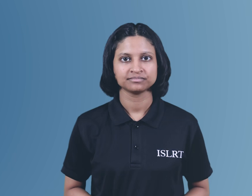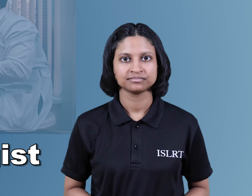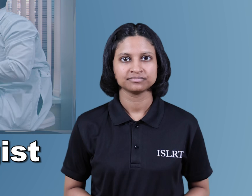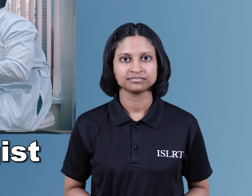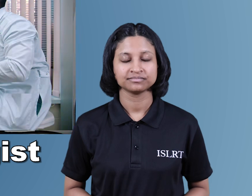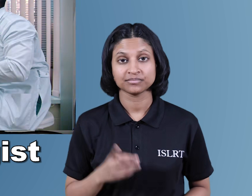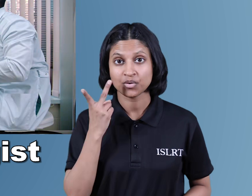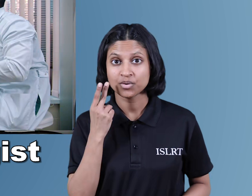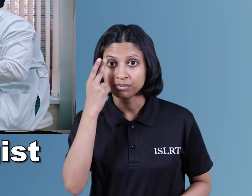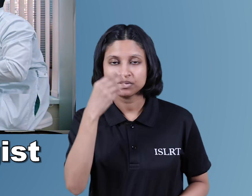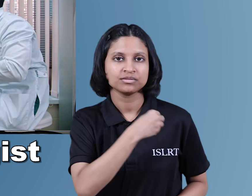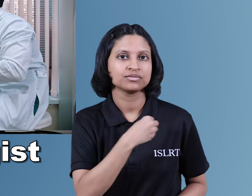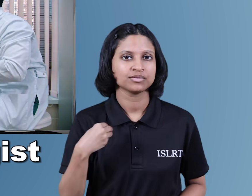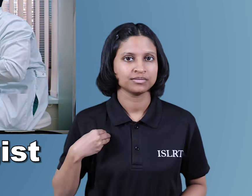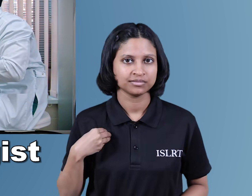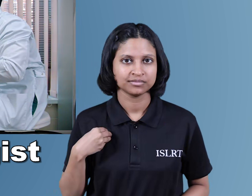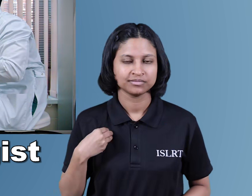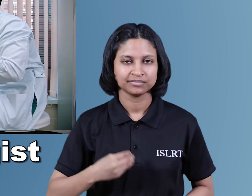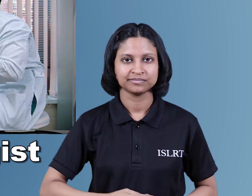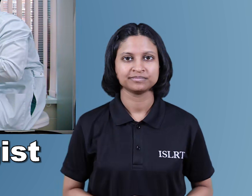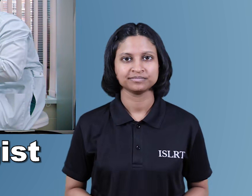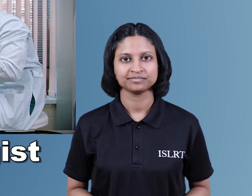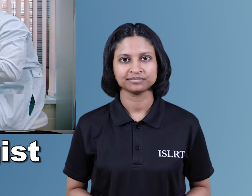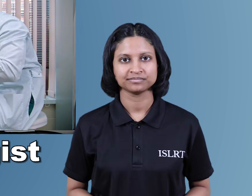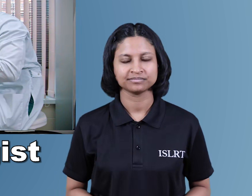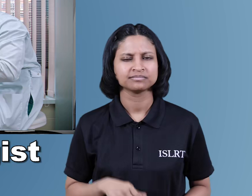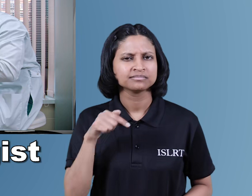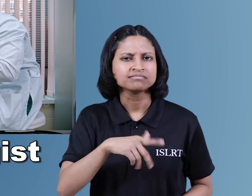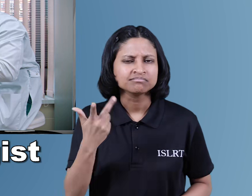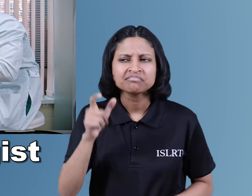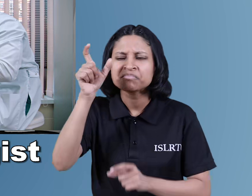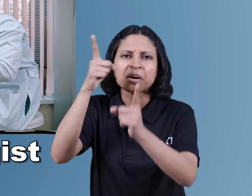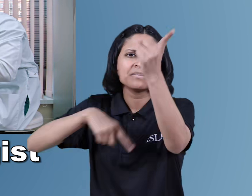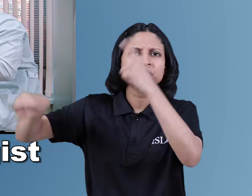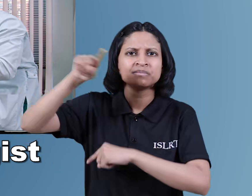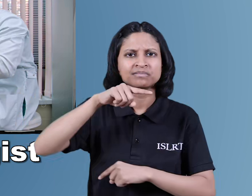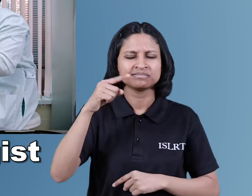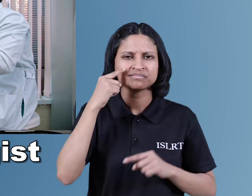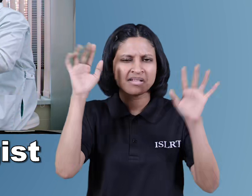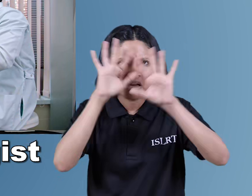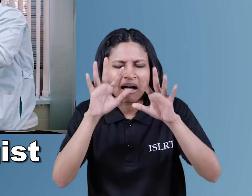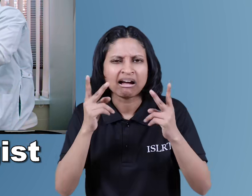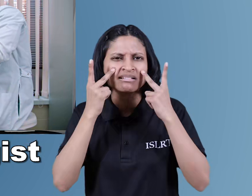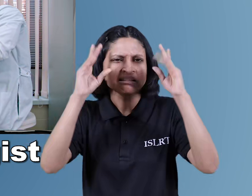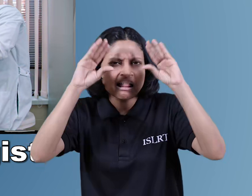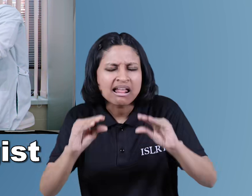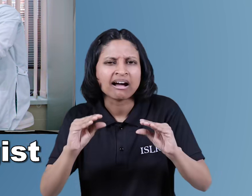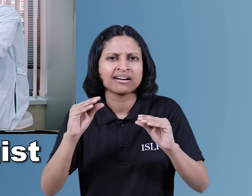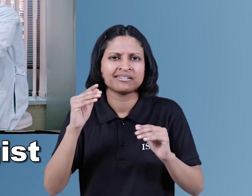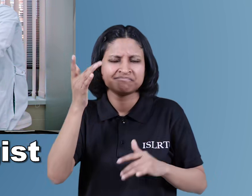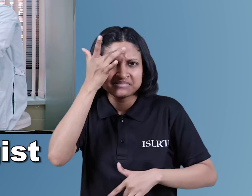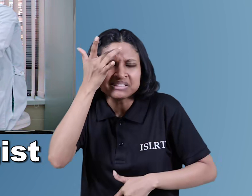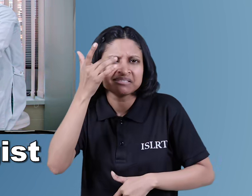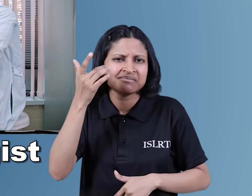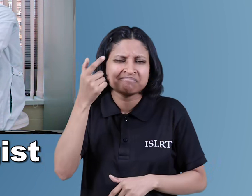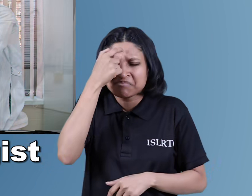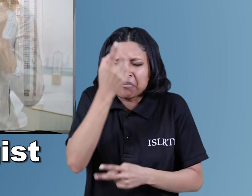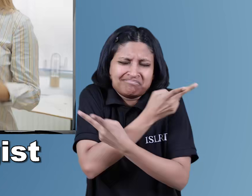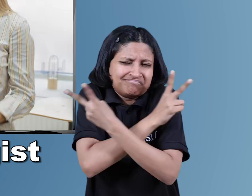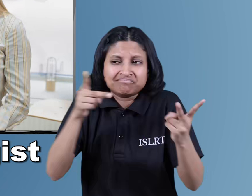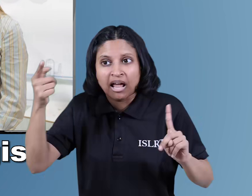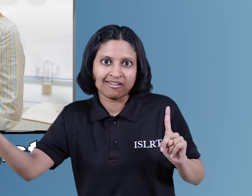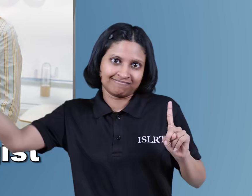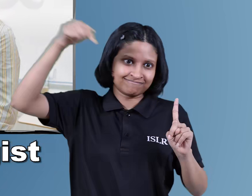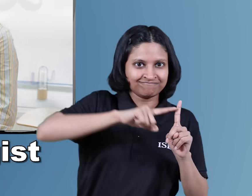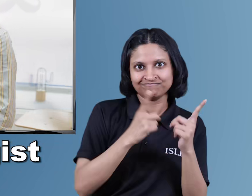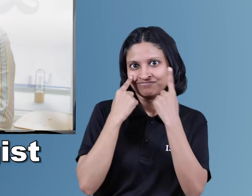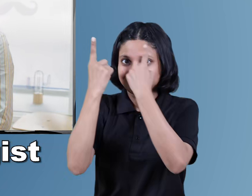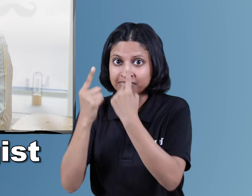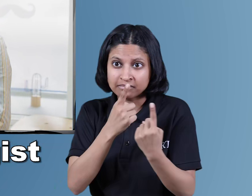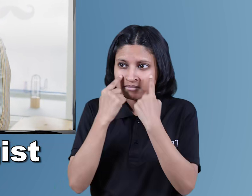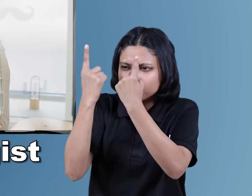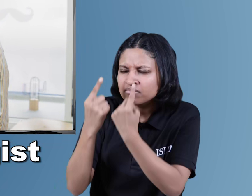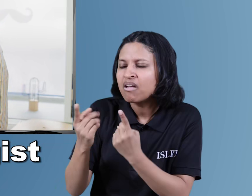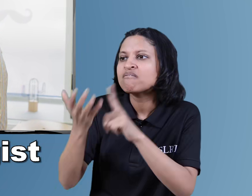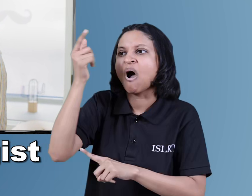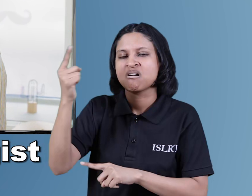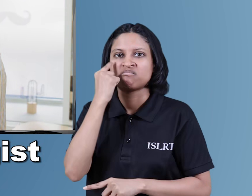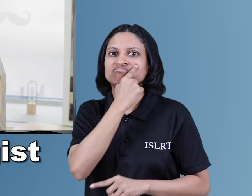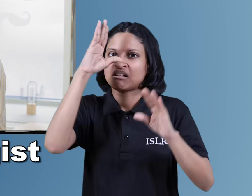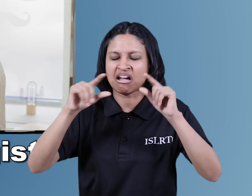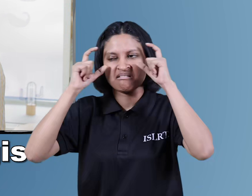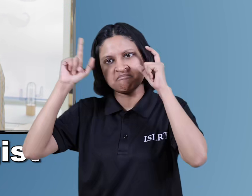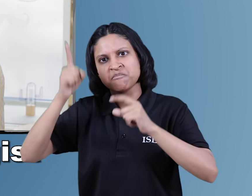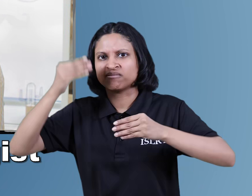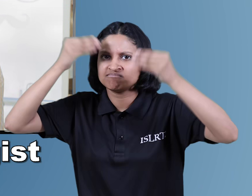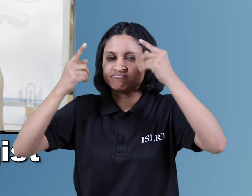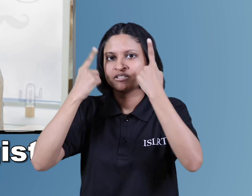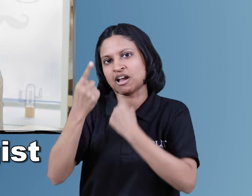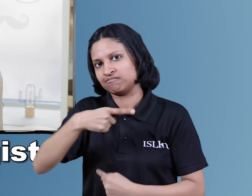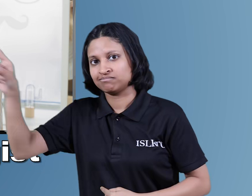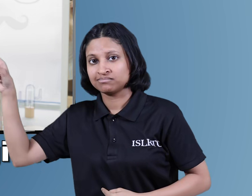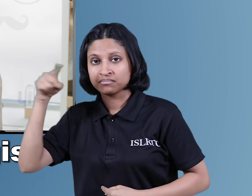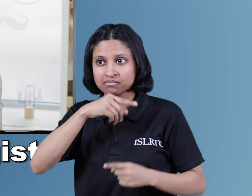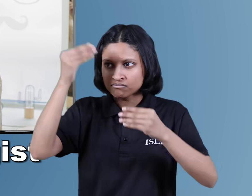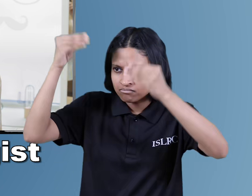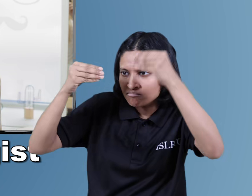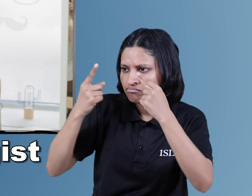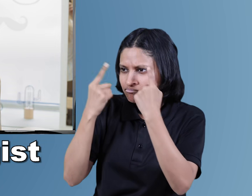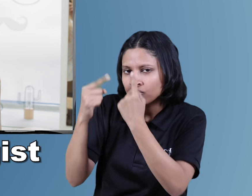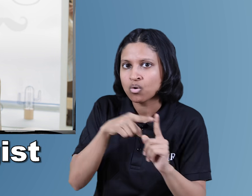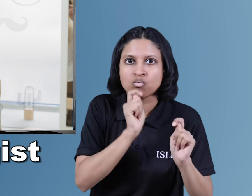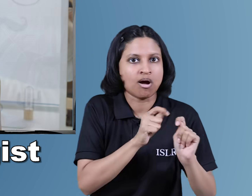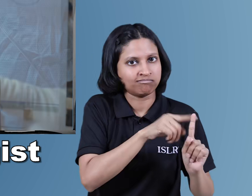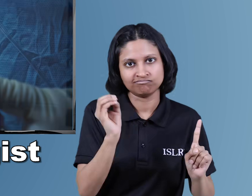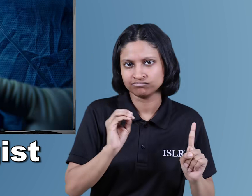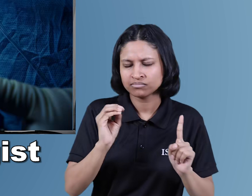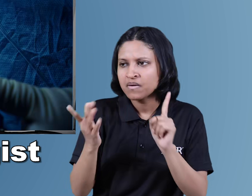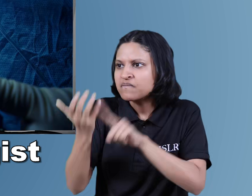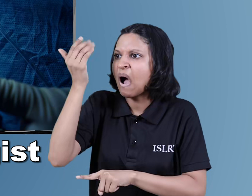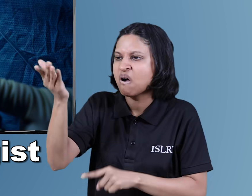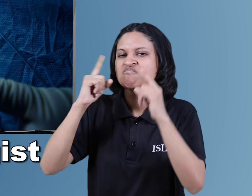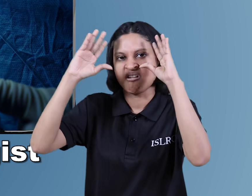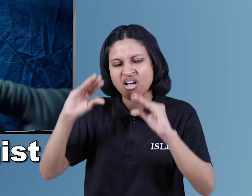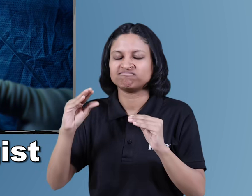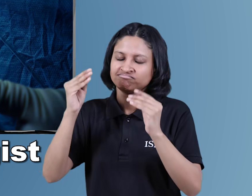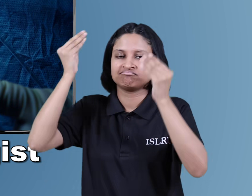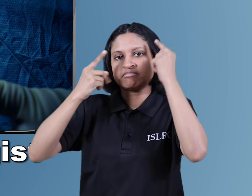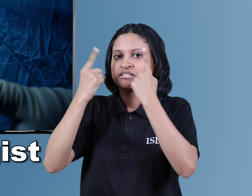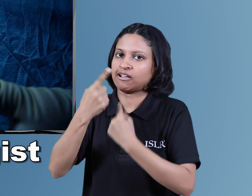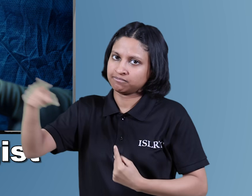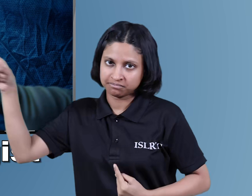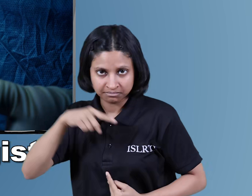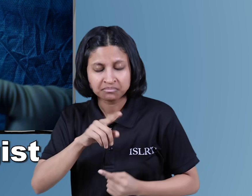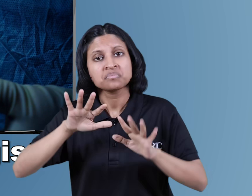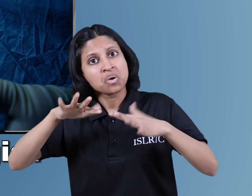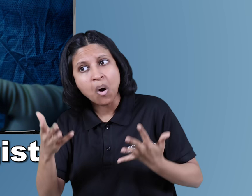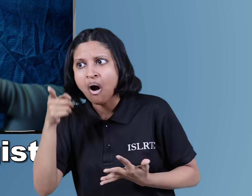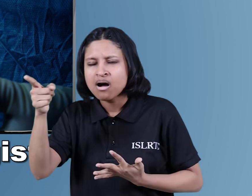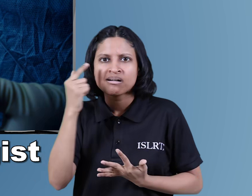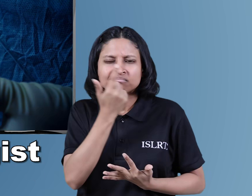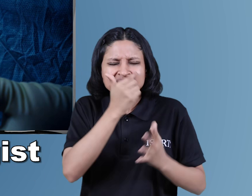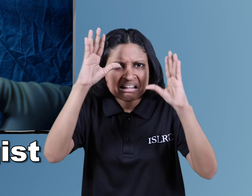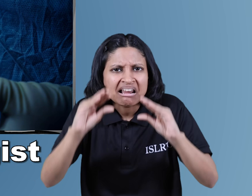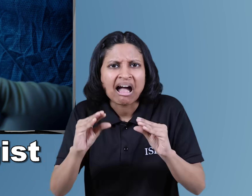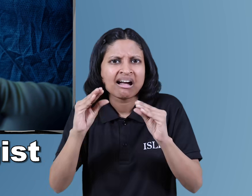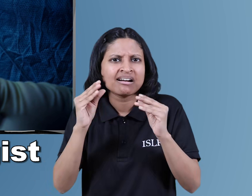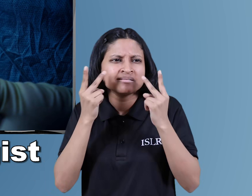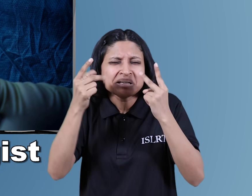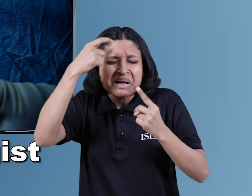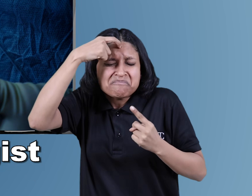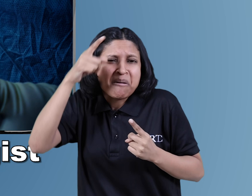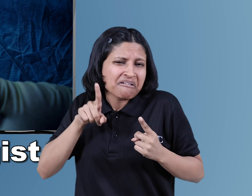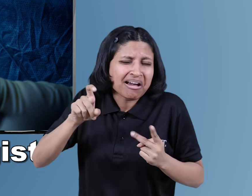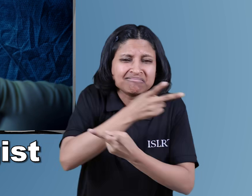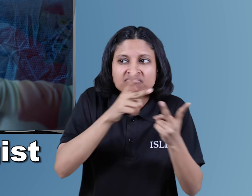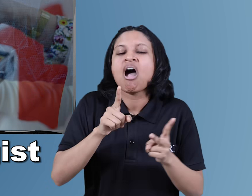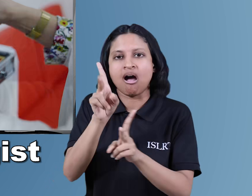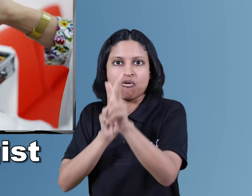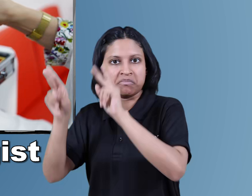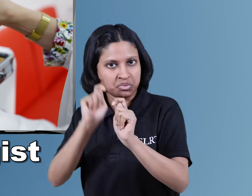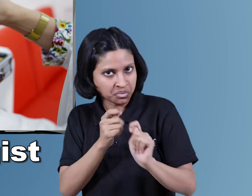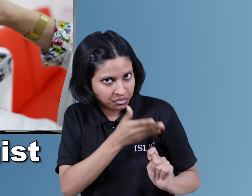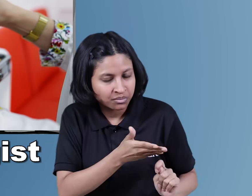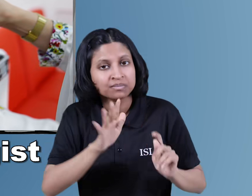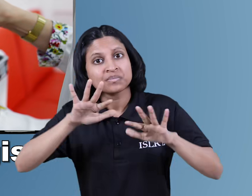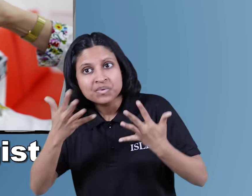Ophthalmologist And ophthalmologist is a doctor who specializes in eye care. They prescribe glasses of contact lenses, diagnose and treat eye diseases, and perform surgeries related to the eyes. However, they do not manufacture the glasses or lenses themselves.